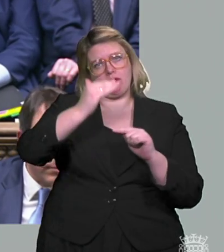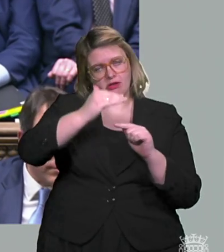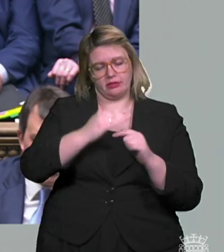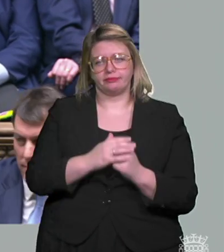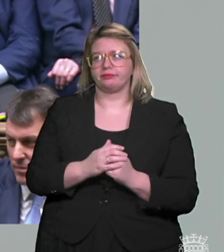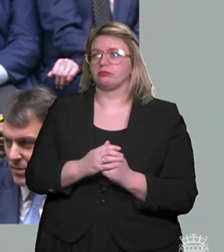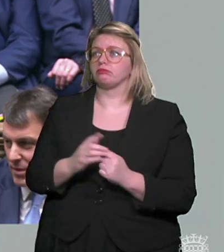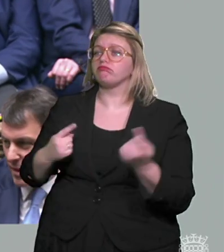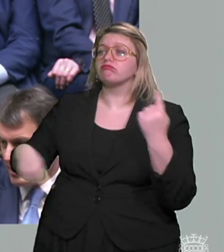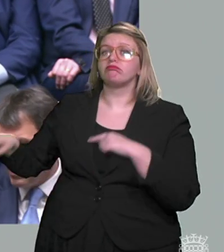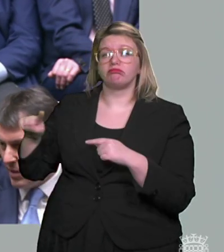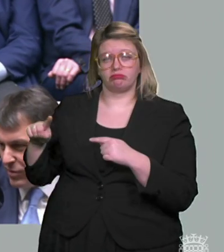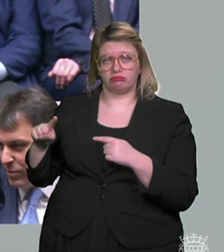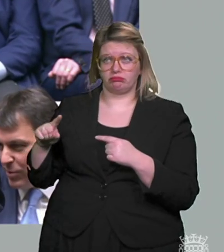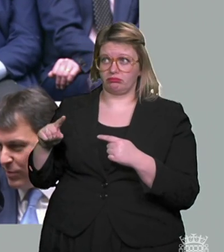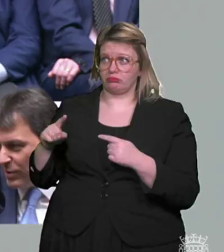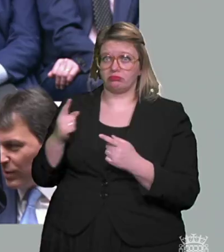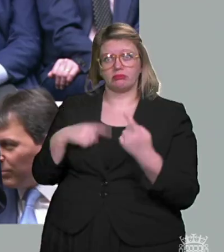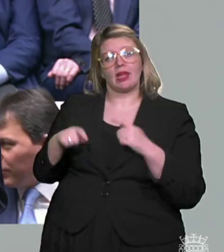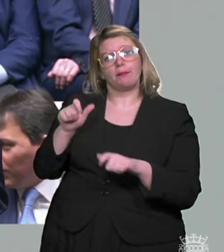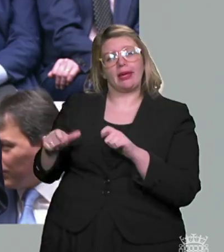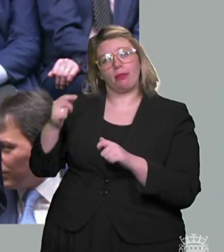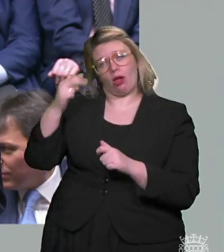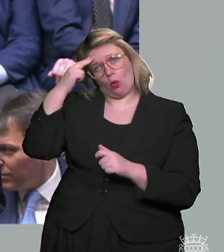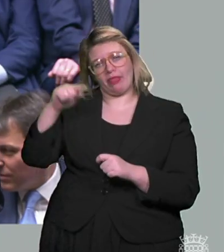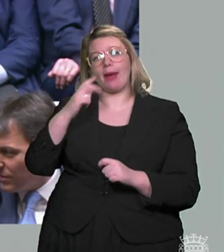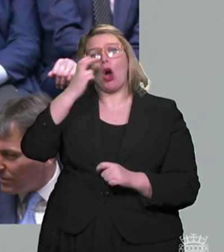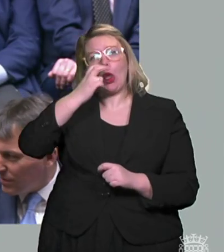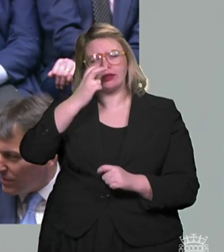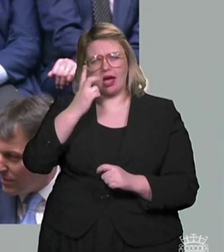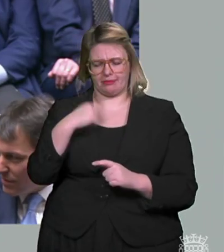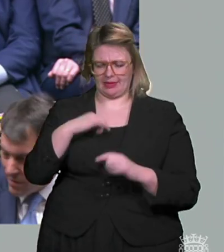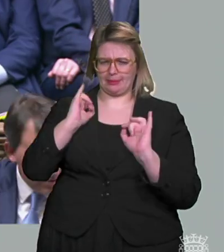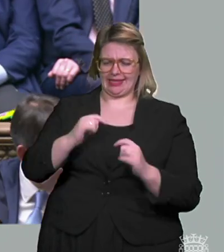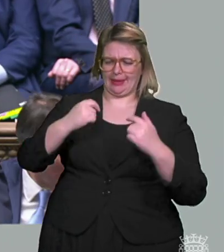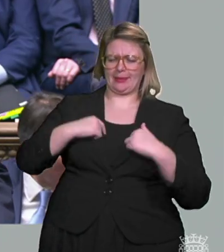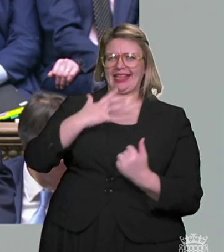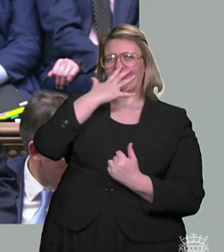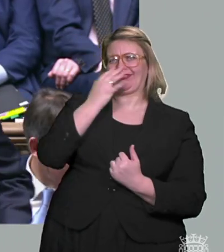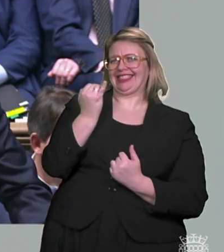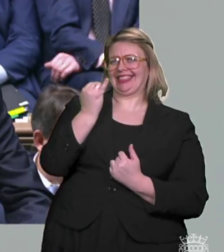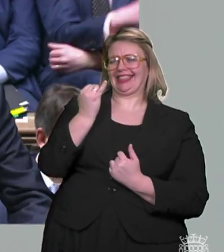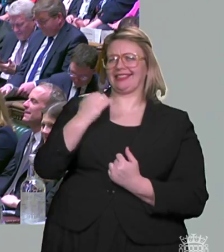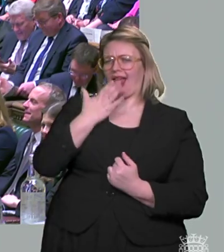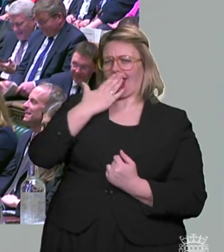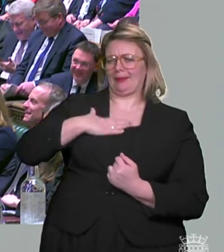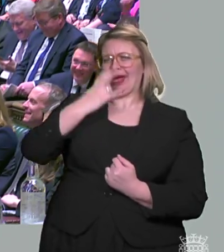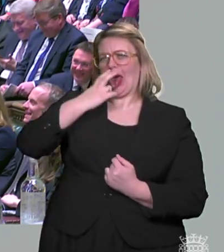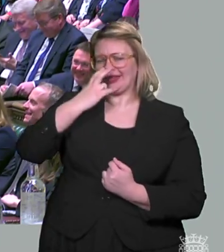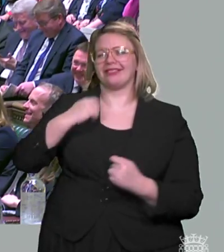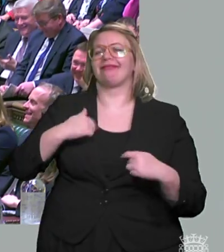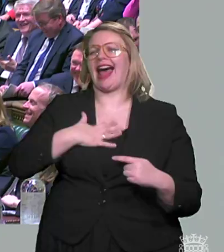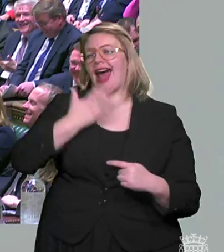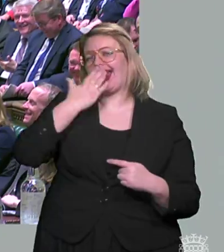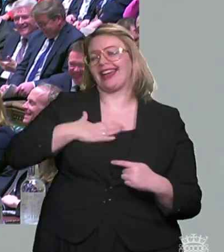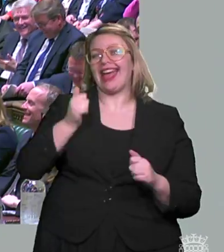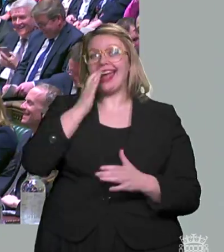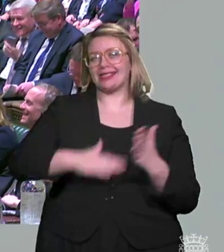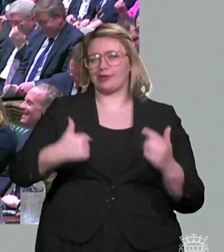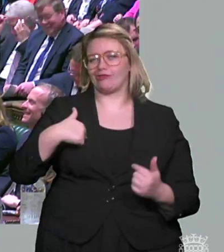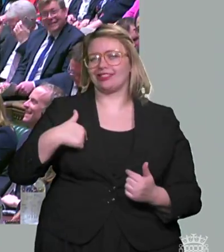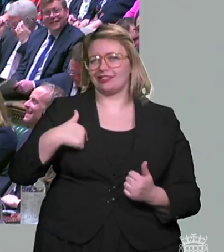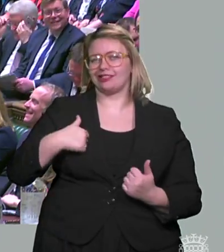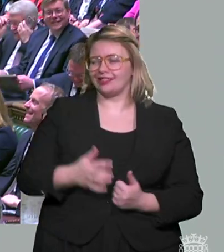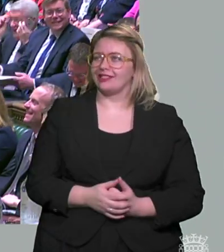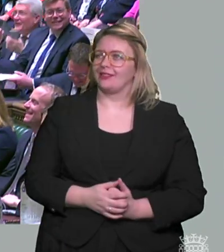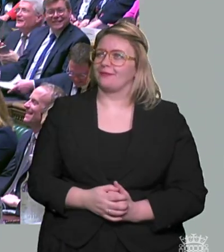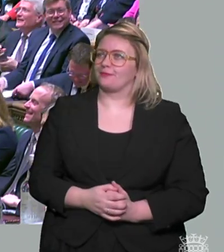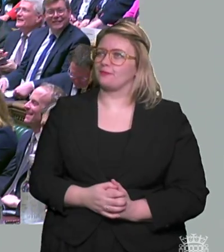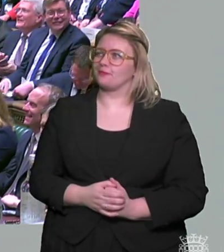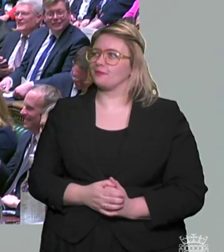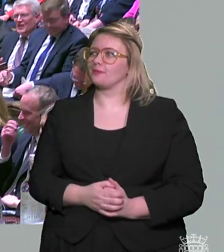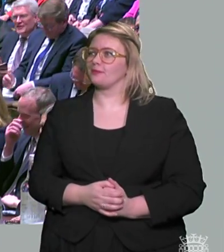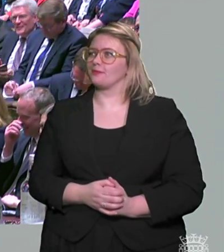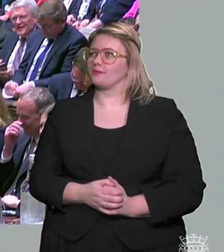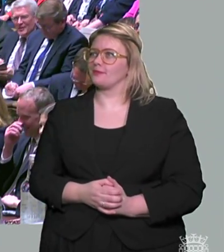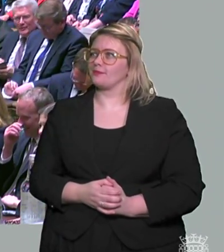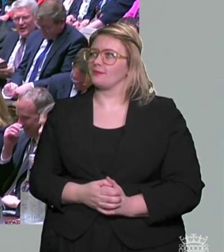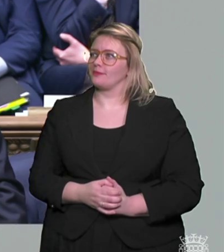My younger officials have termed these people “older” workers, although as a 56-year-old I prefer the term “experienced”.